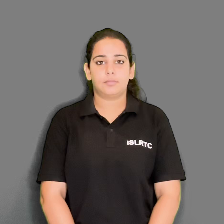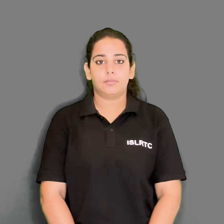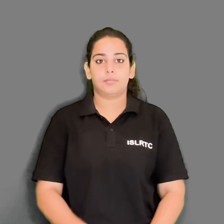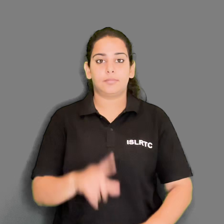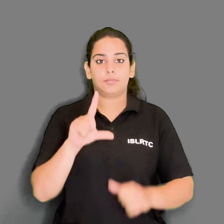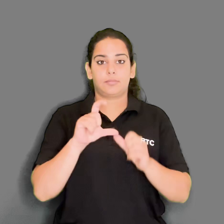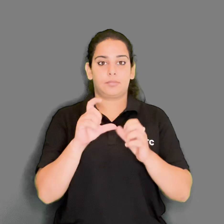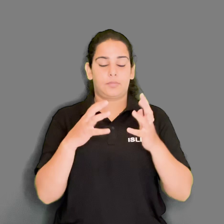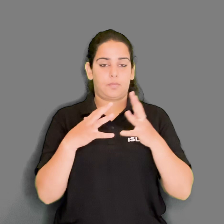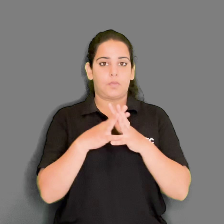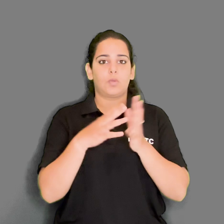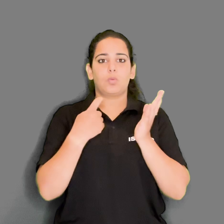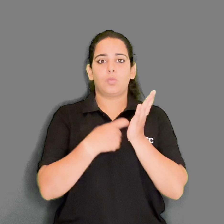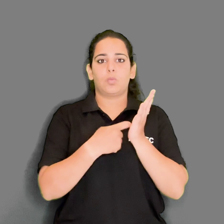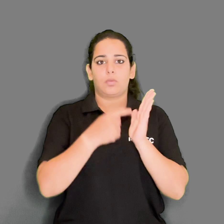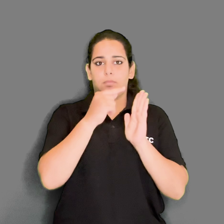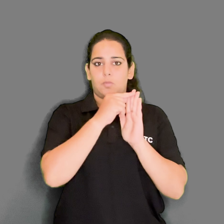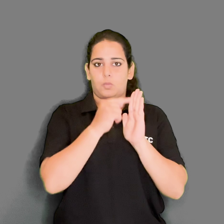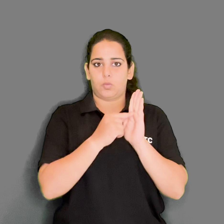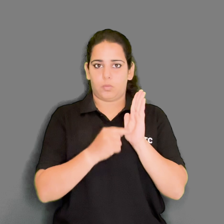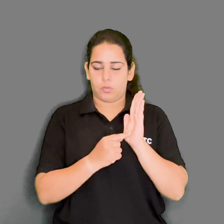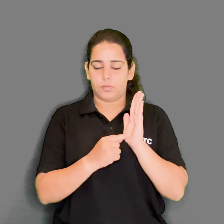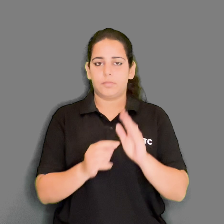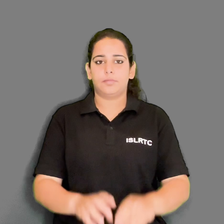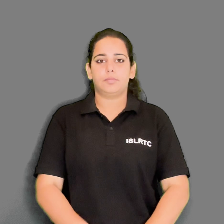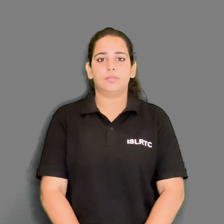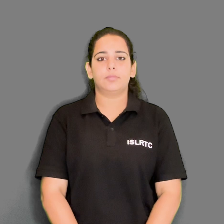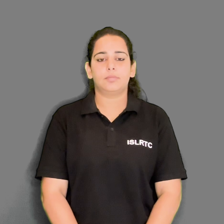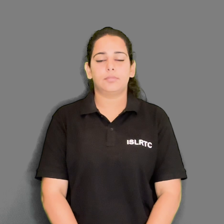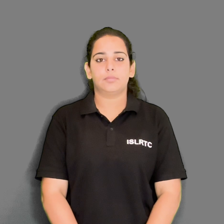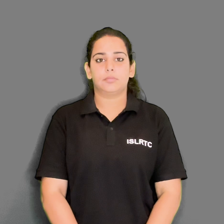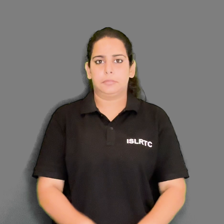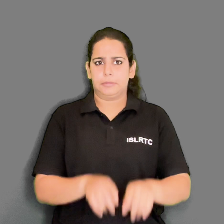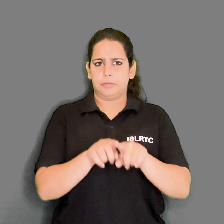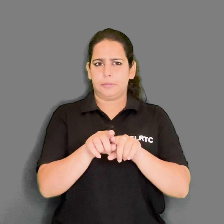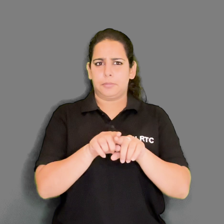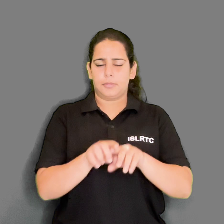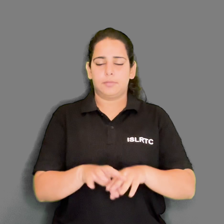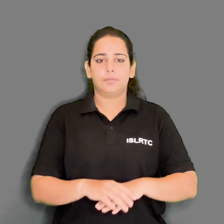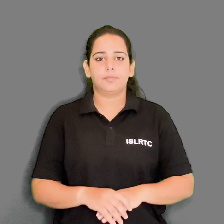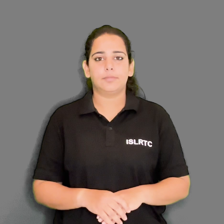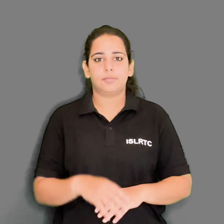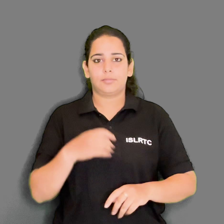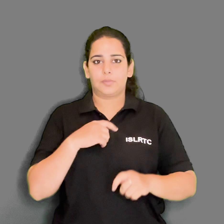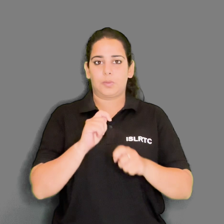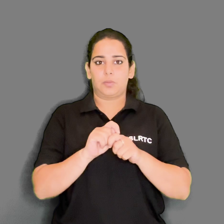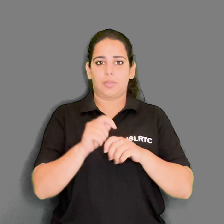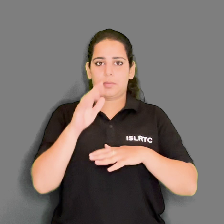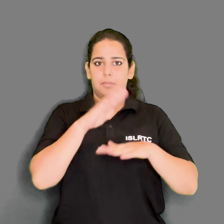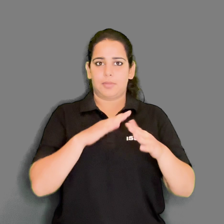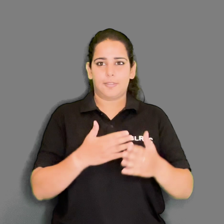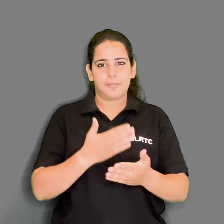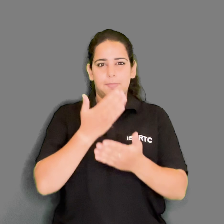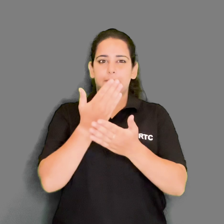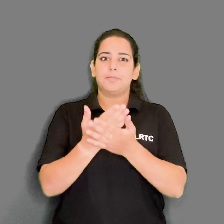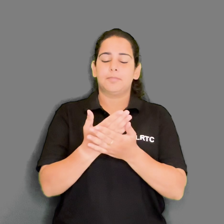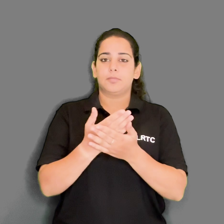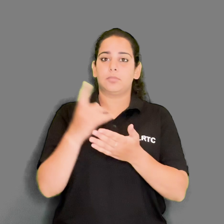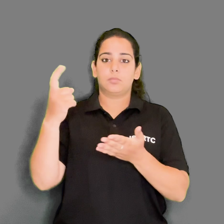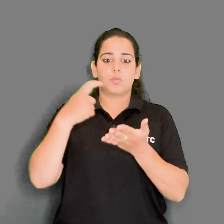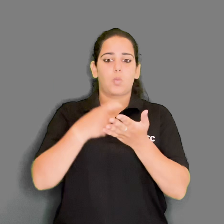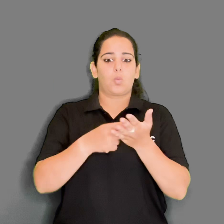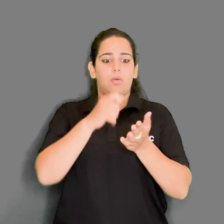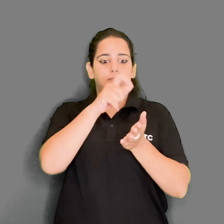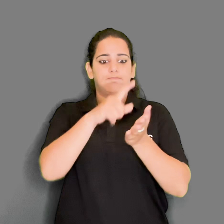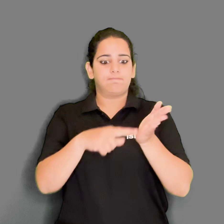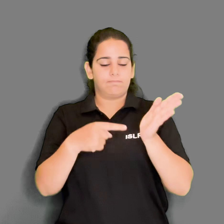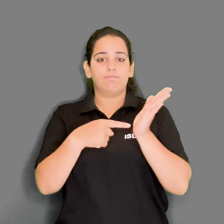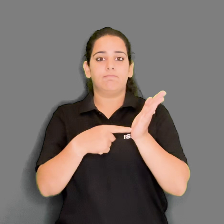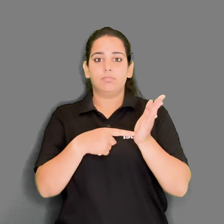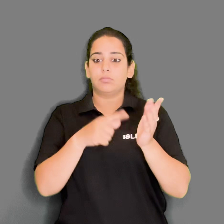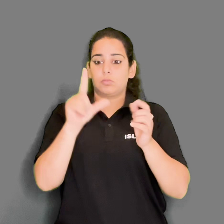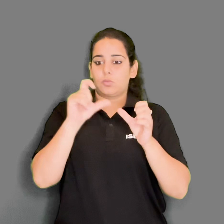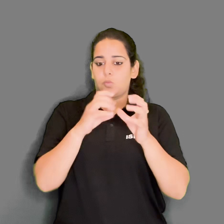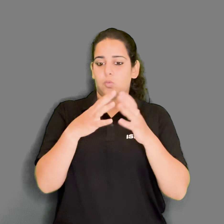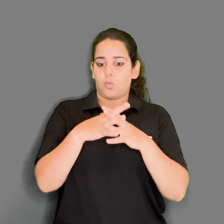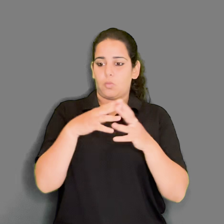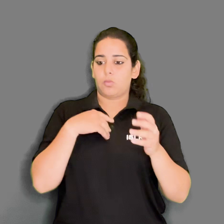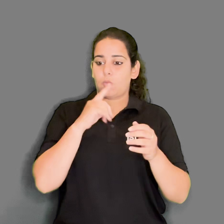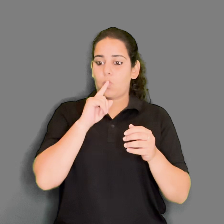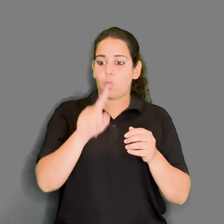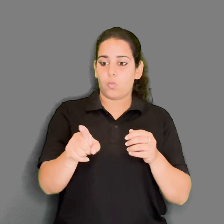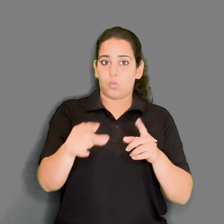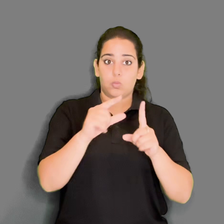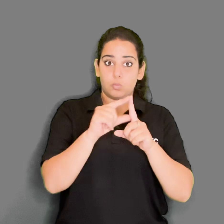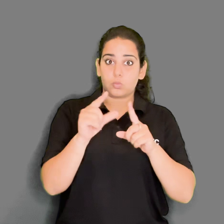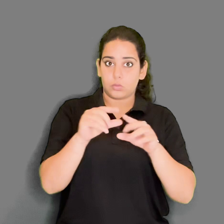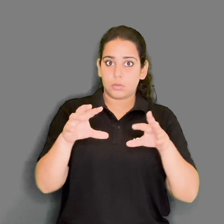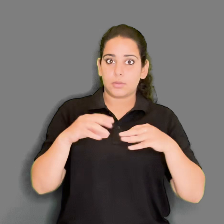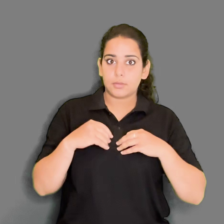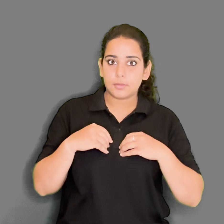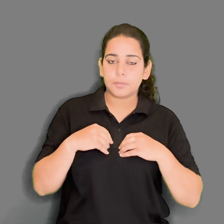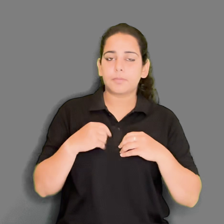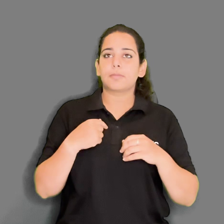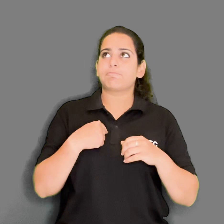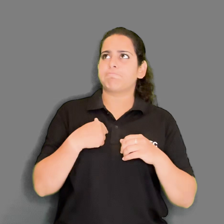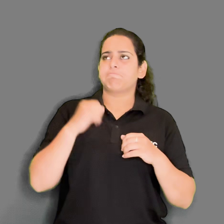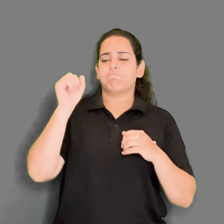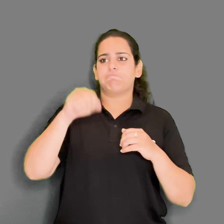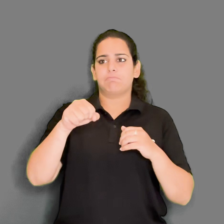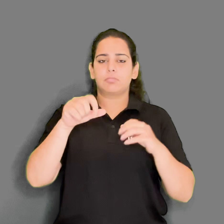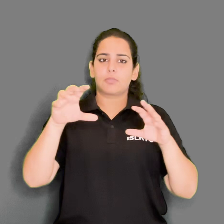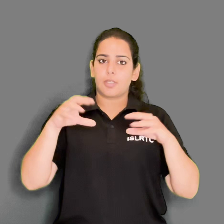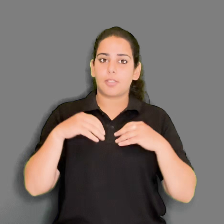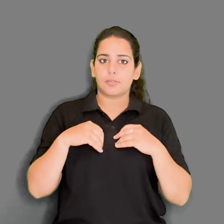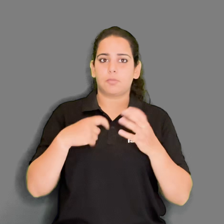Compliance State of being in accordance with established guidelines or specifications or the process of becoming so